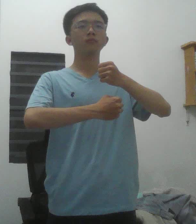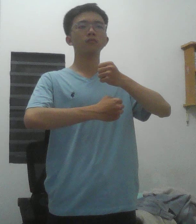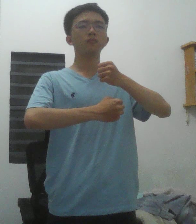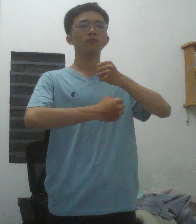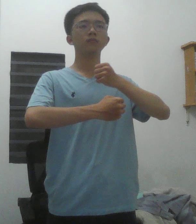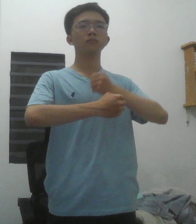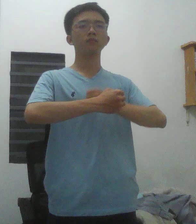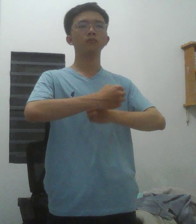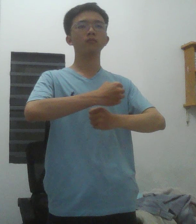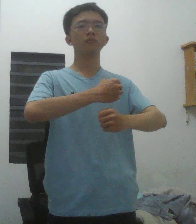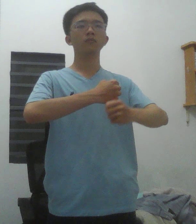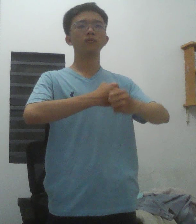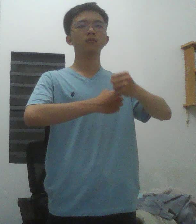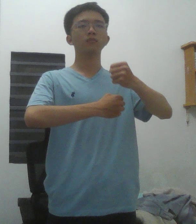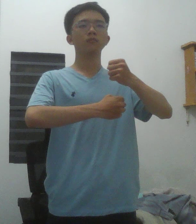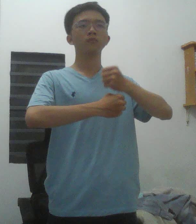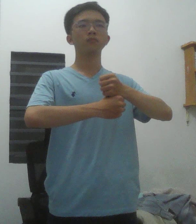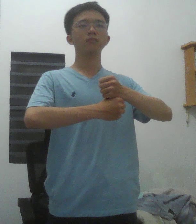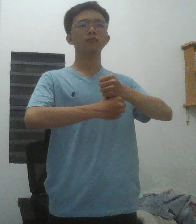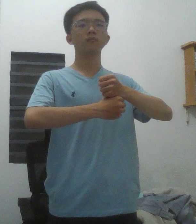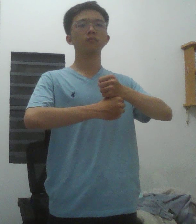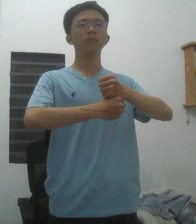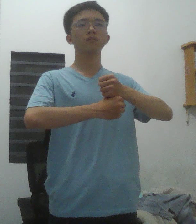nam